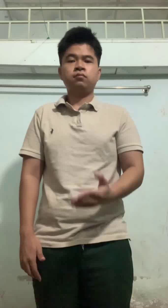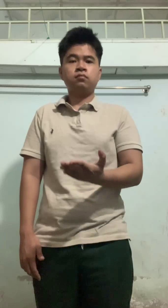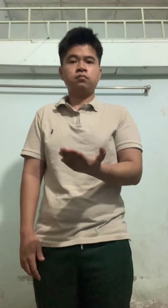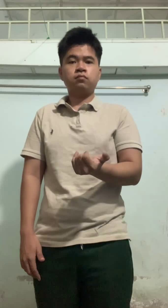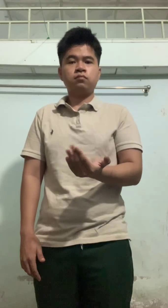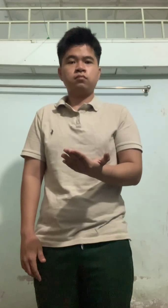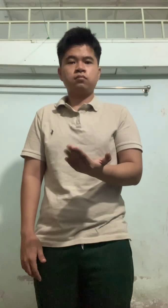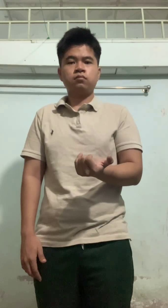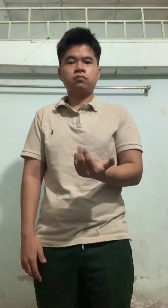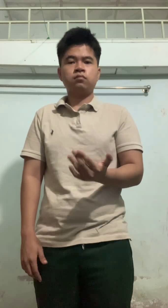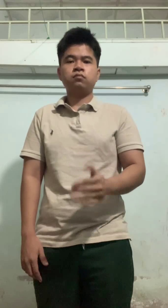yeu cau